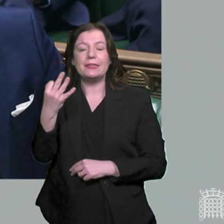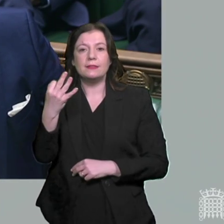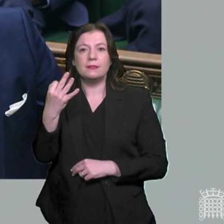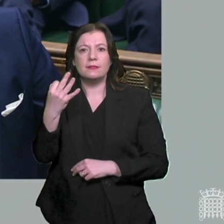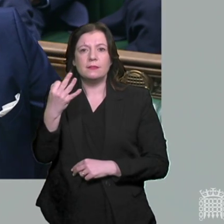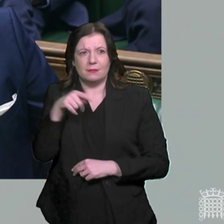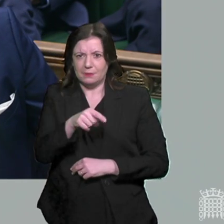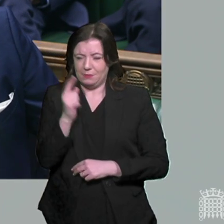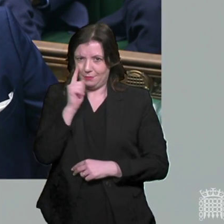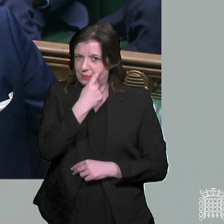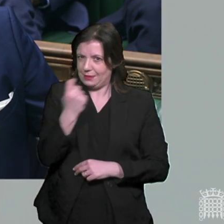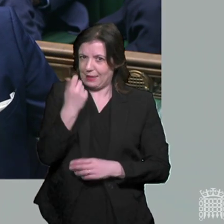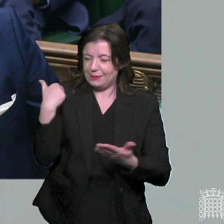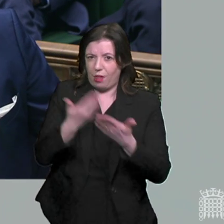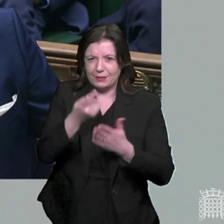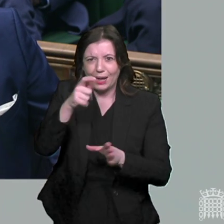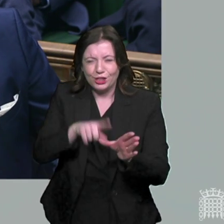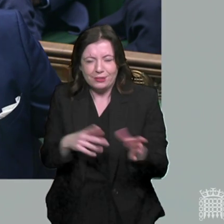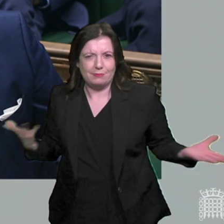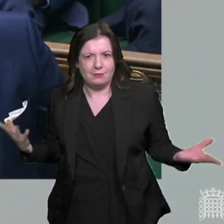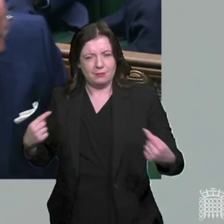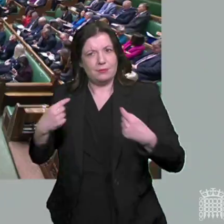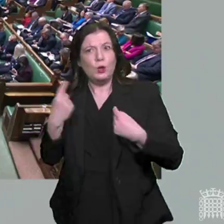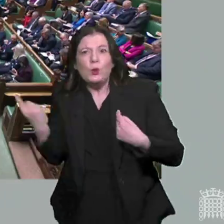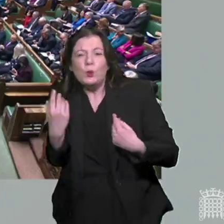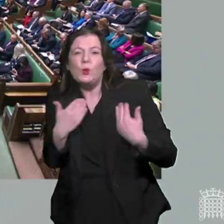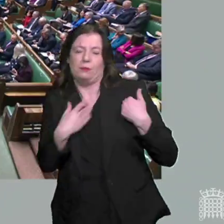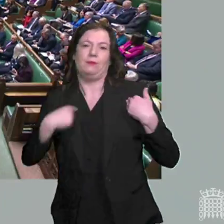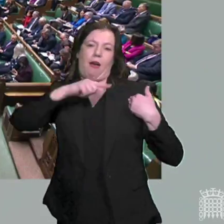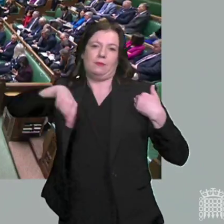That is a huge success over the last 10 years, and we are responsible for it.